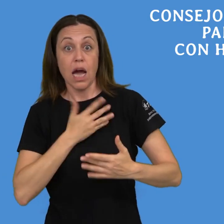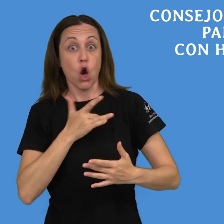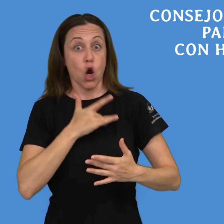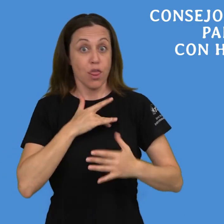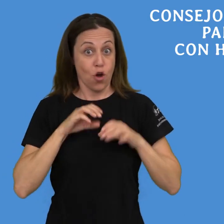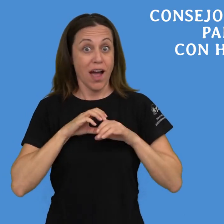corazón